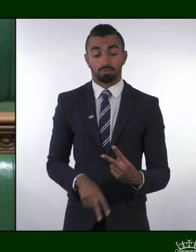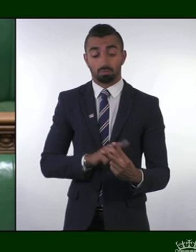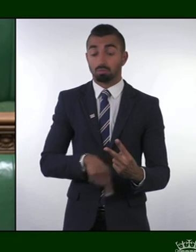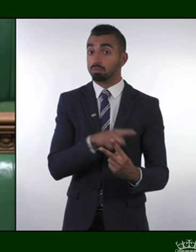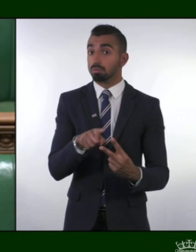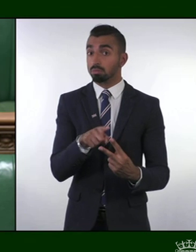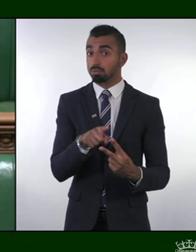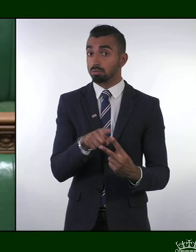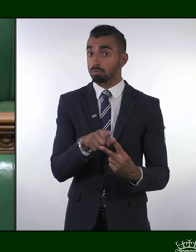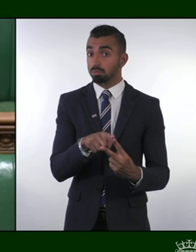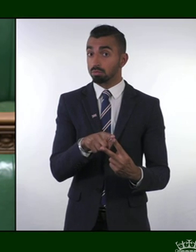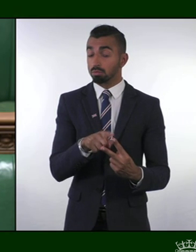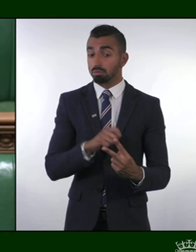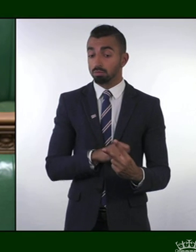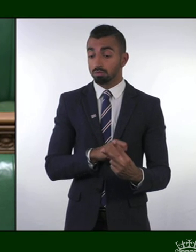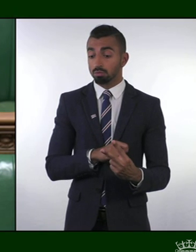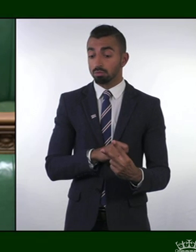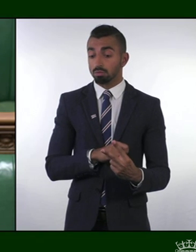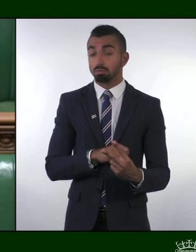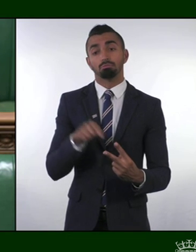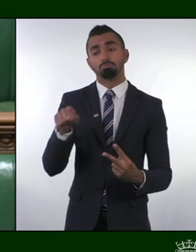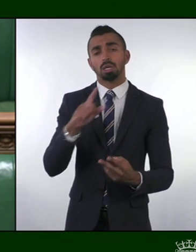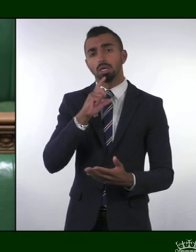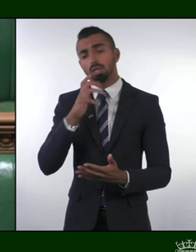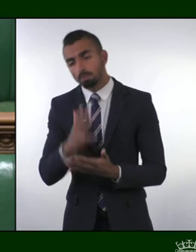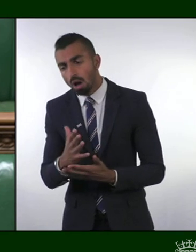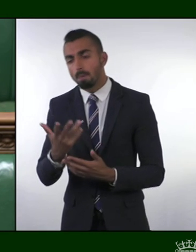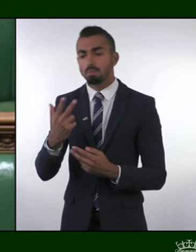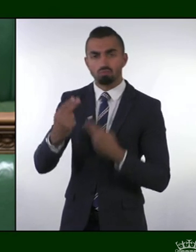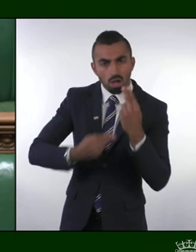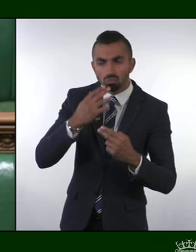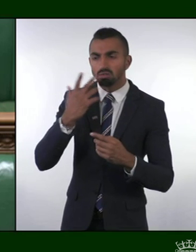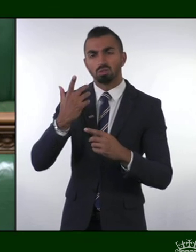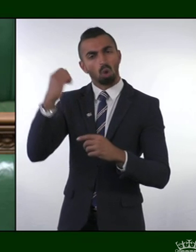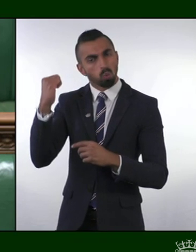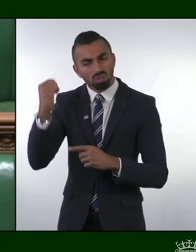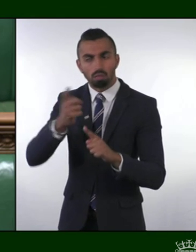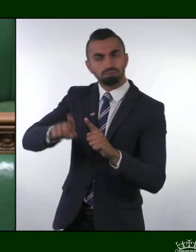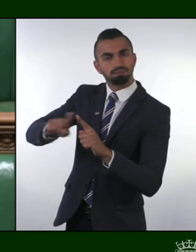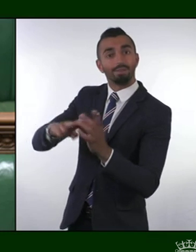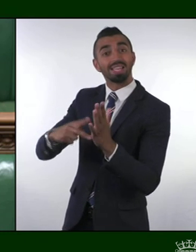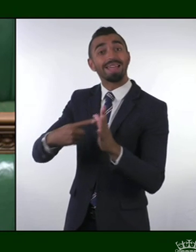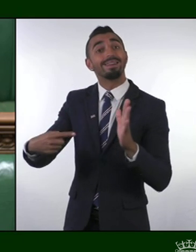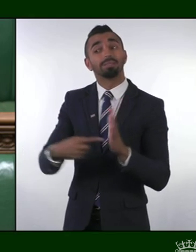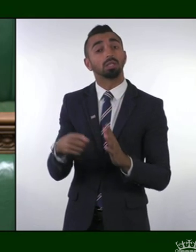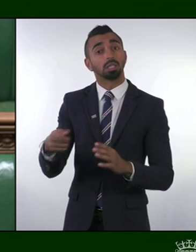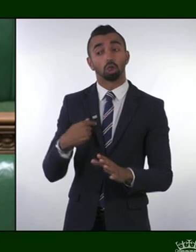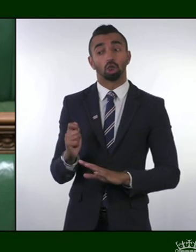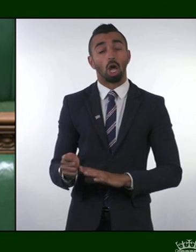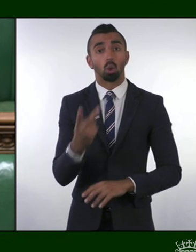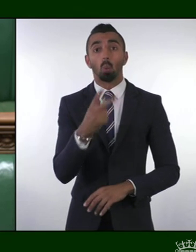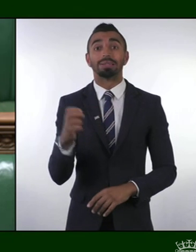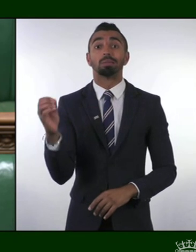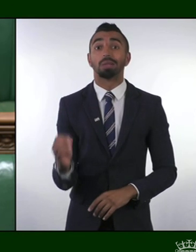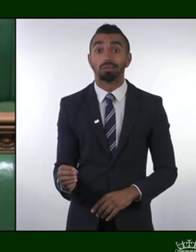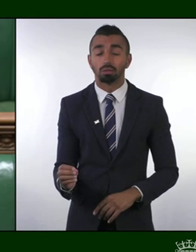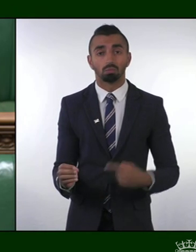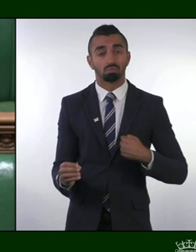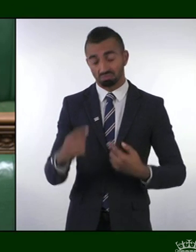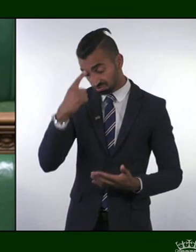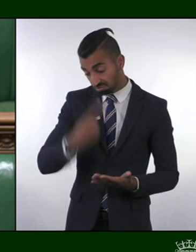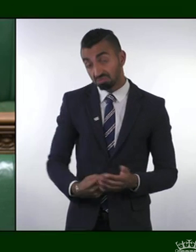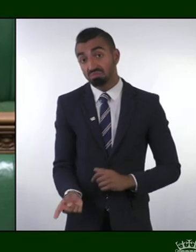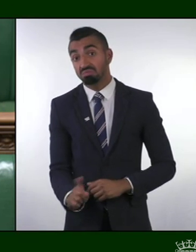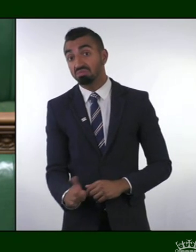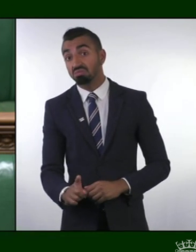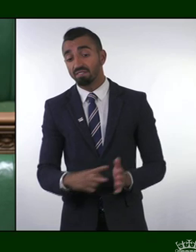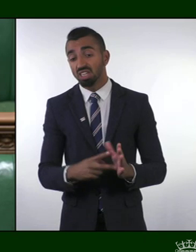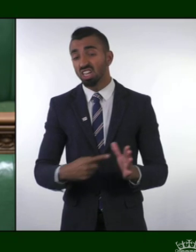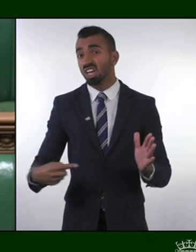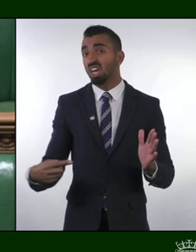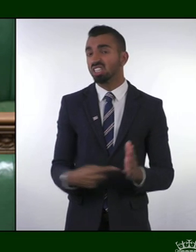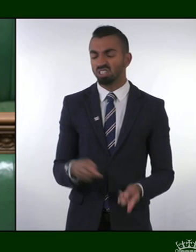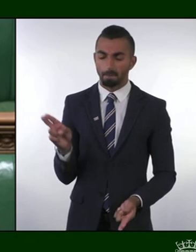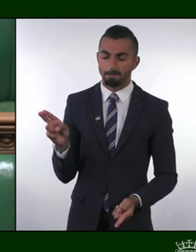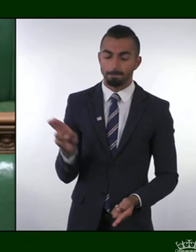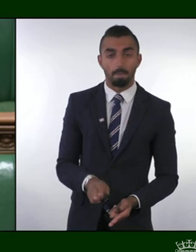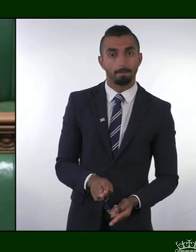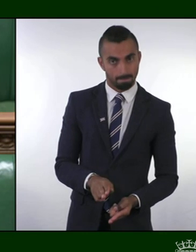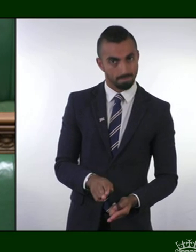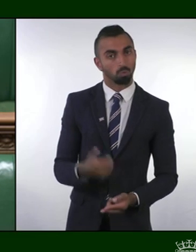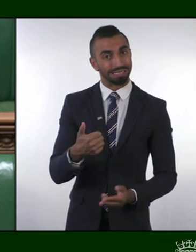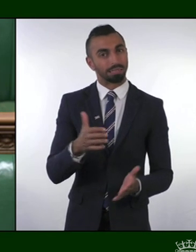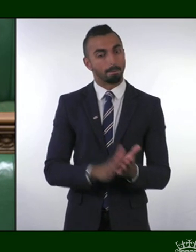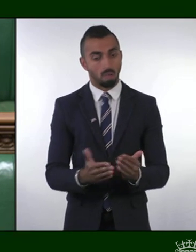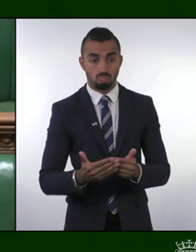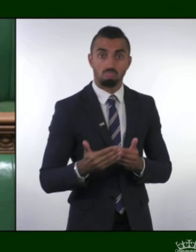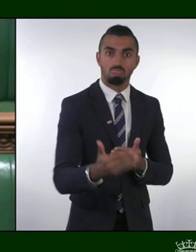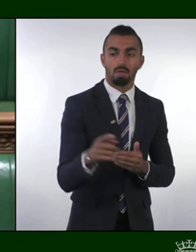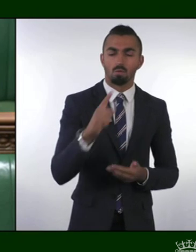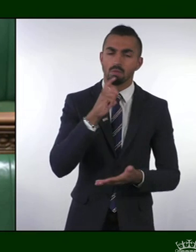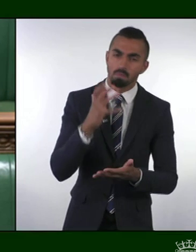First, at the moment, VAT on hospitality and tourism is charged at 20%, so I have decided, for the next six months, to cut VAT on food, accommodation and attractions.